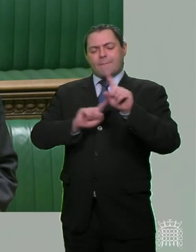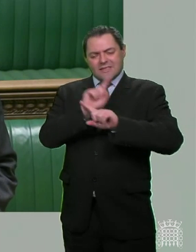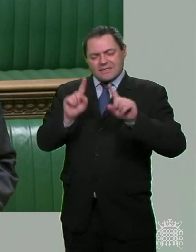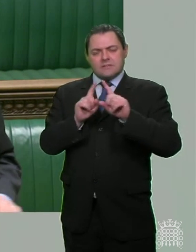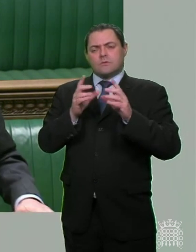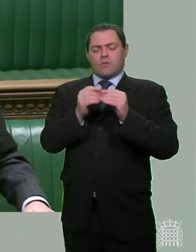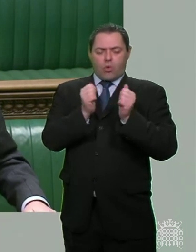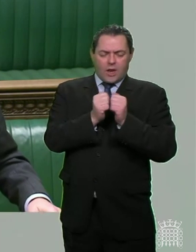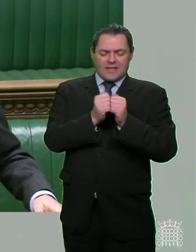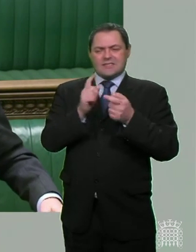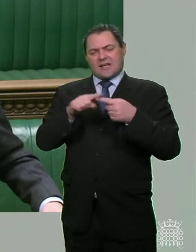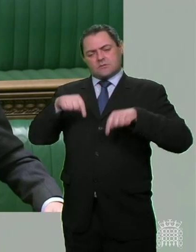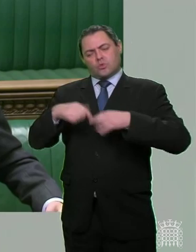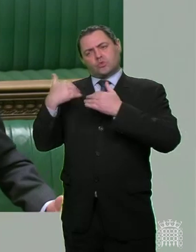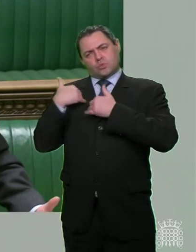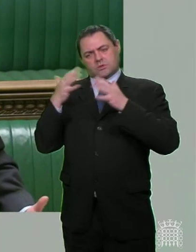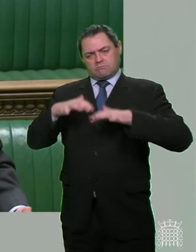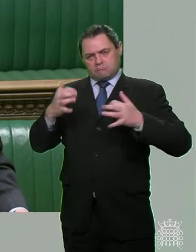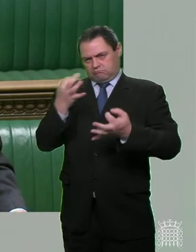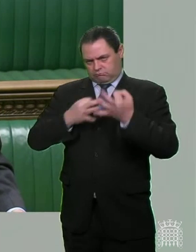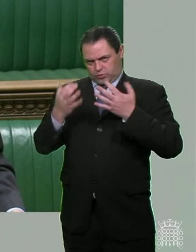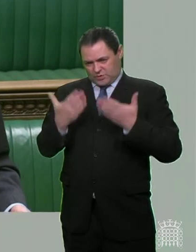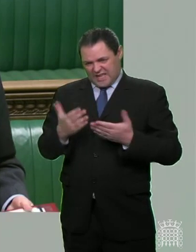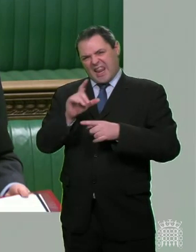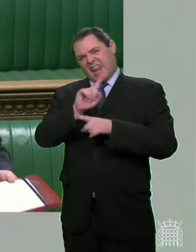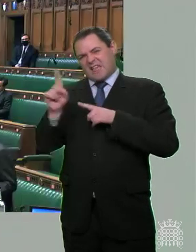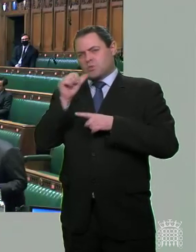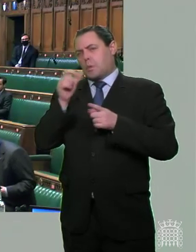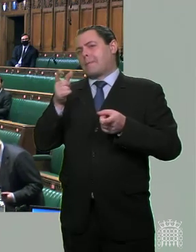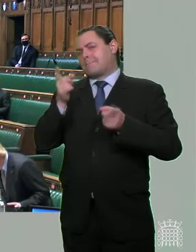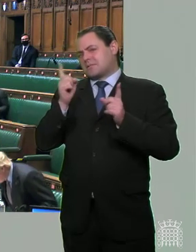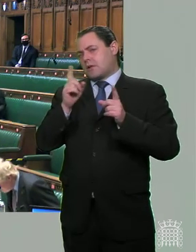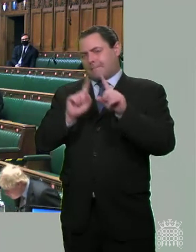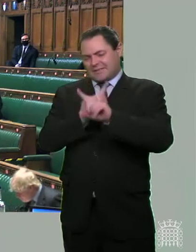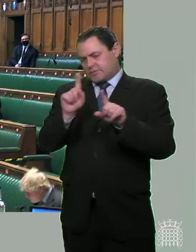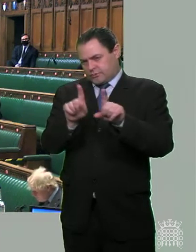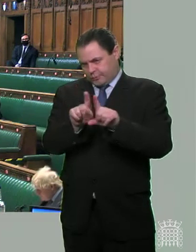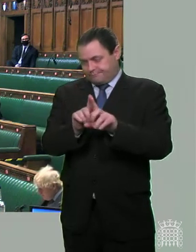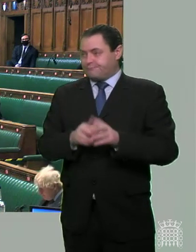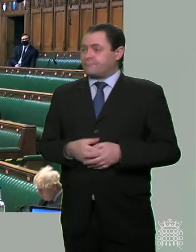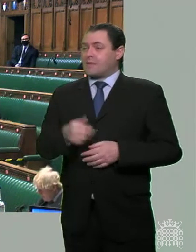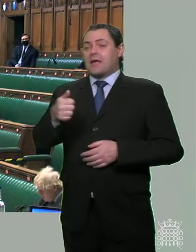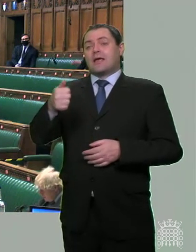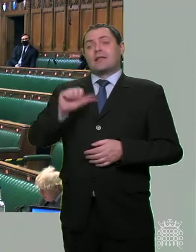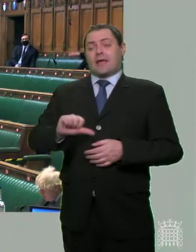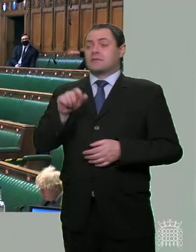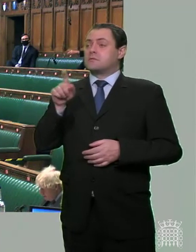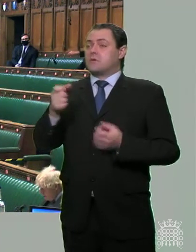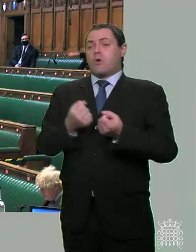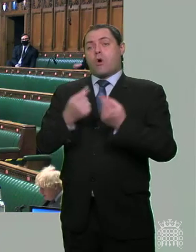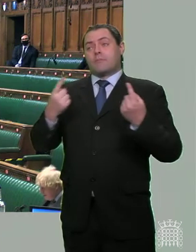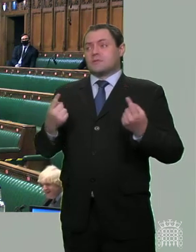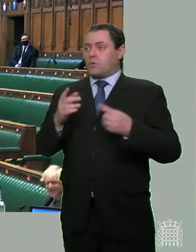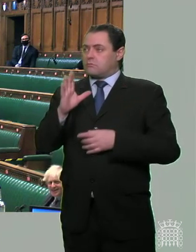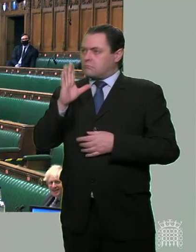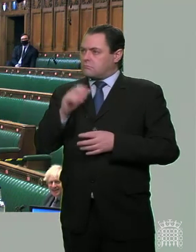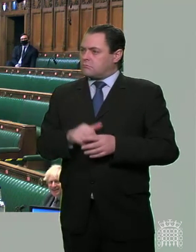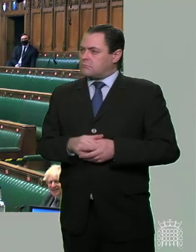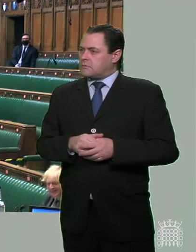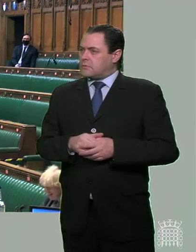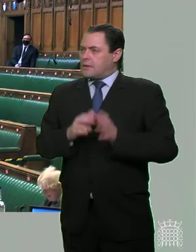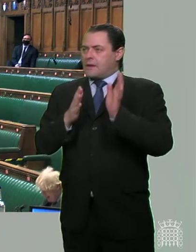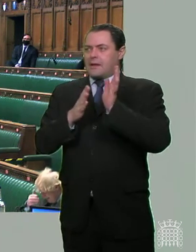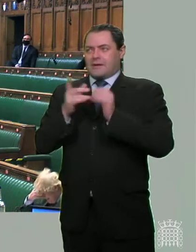In addition to my duties in this House, I shall have further such meetings later today.